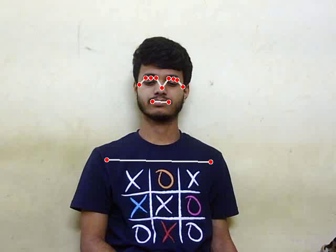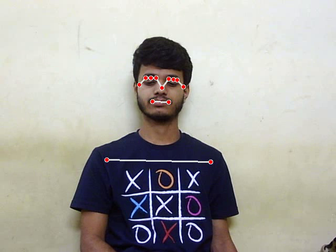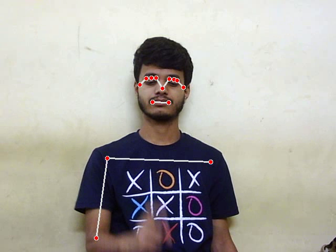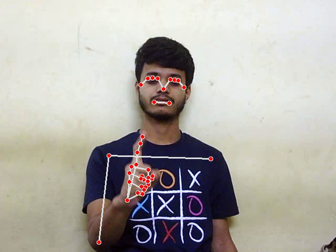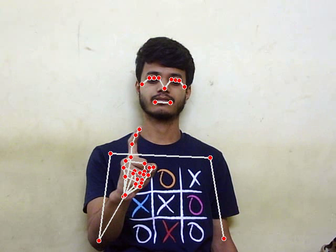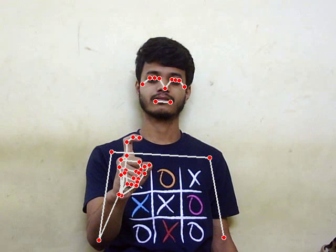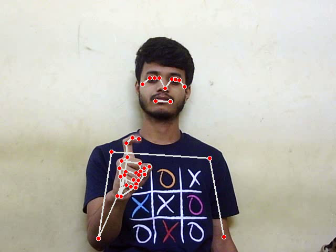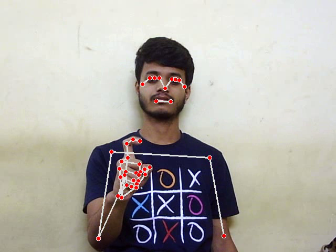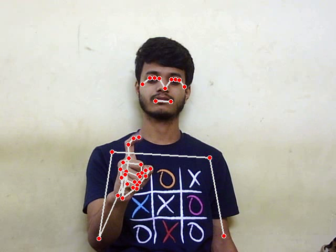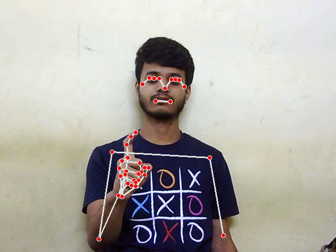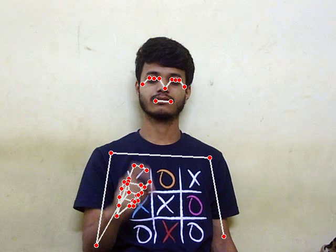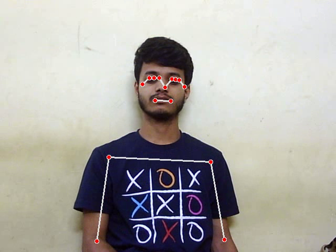question